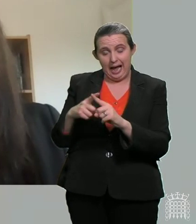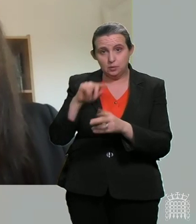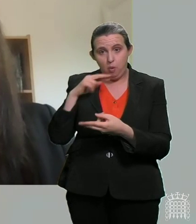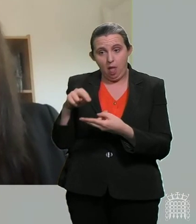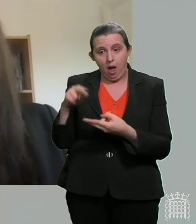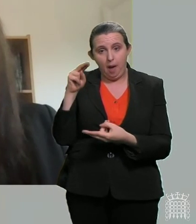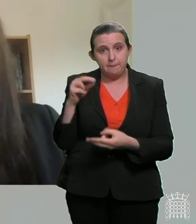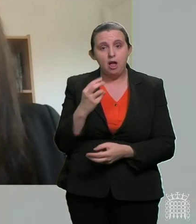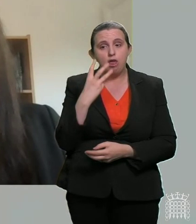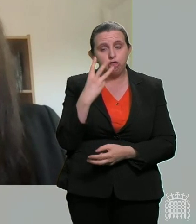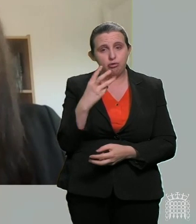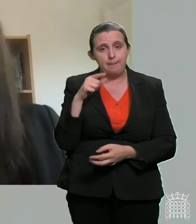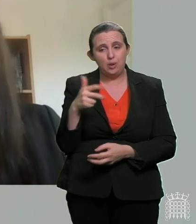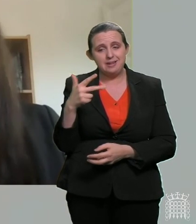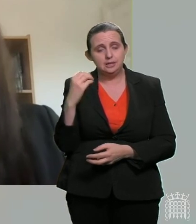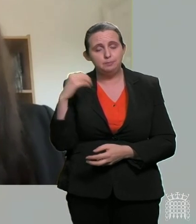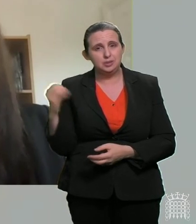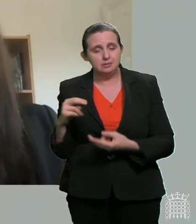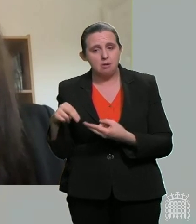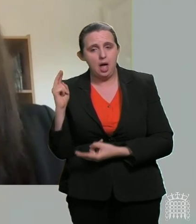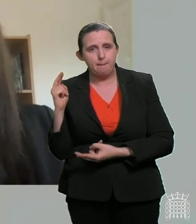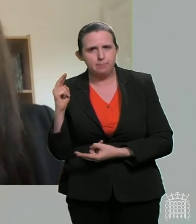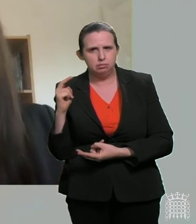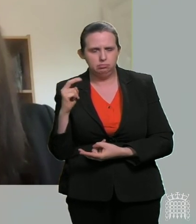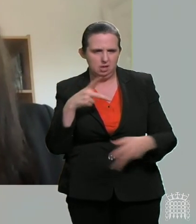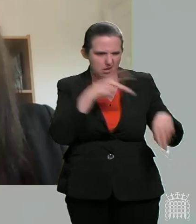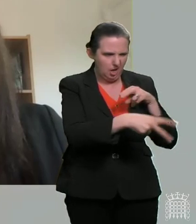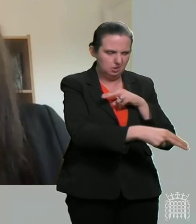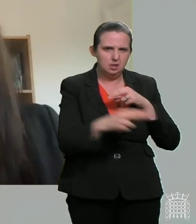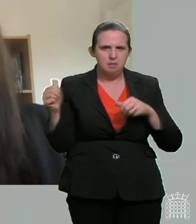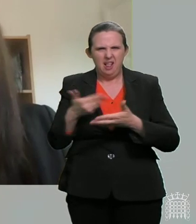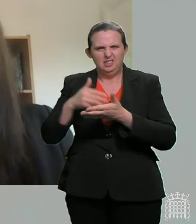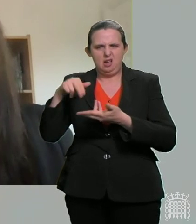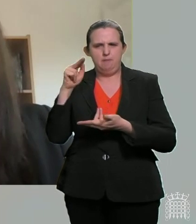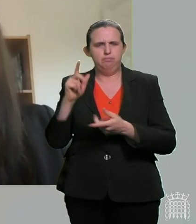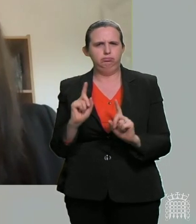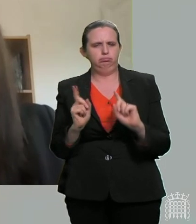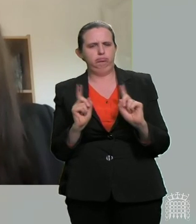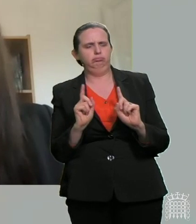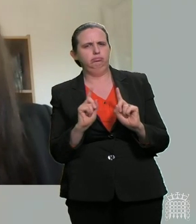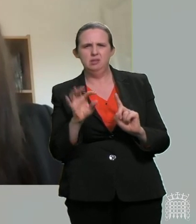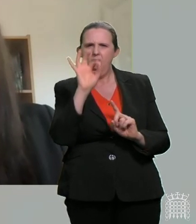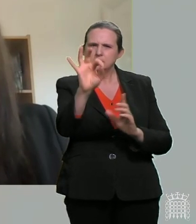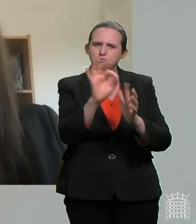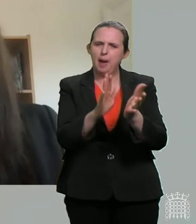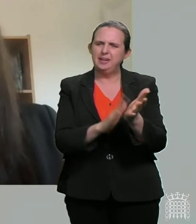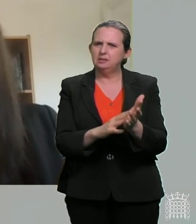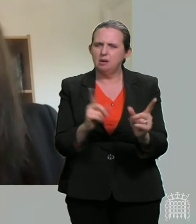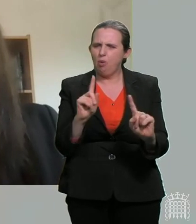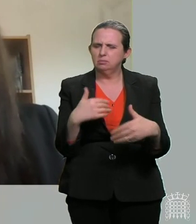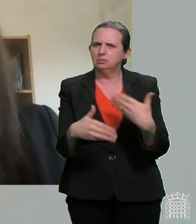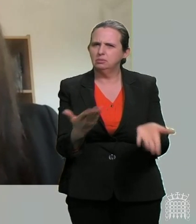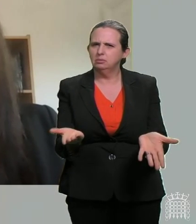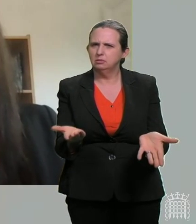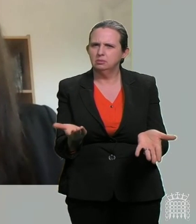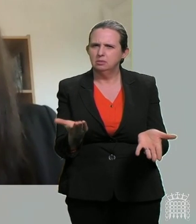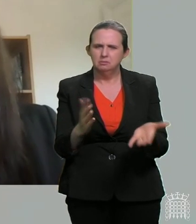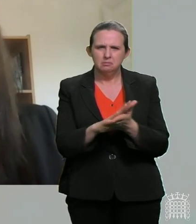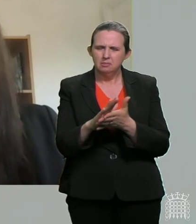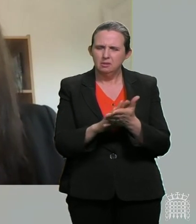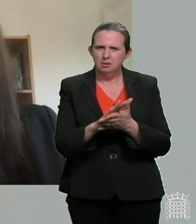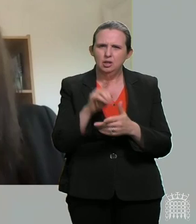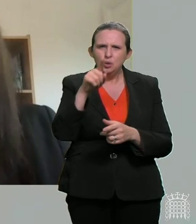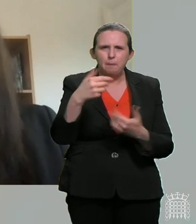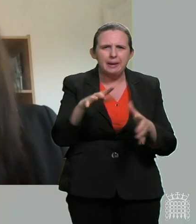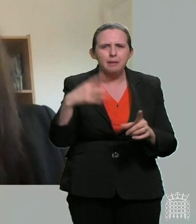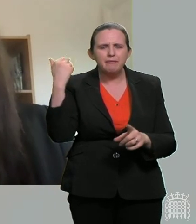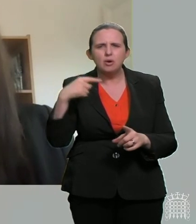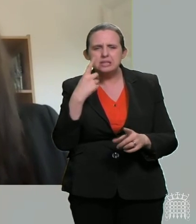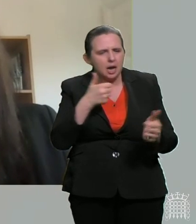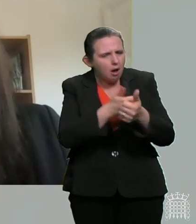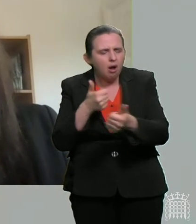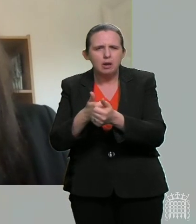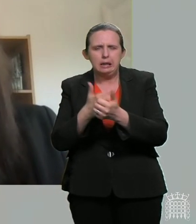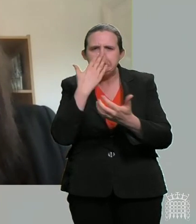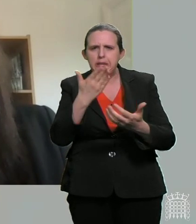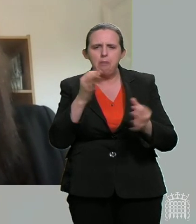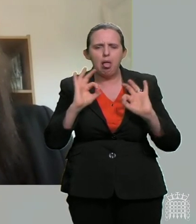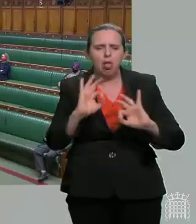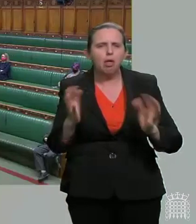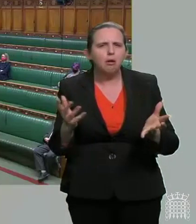Can the Prime Minister assure my constituents and my town that that money will be given to them, or will this join a long list of Tory failed promises?